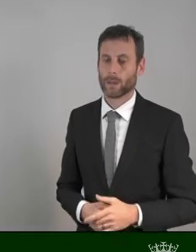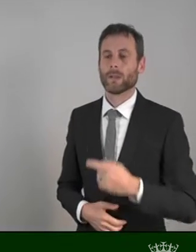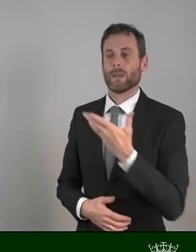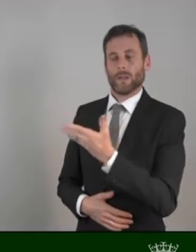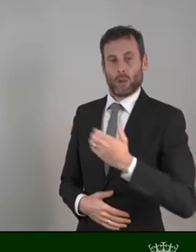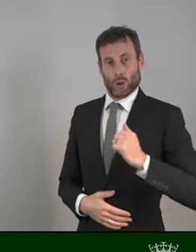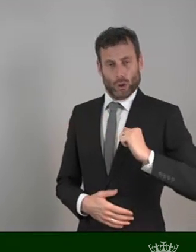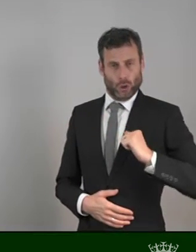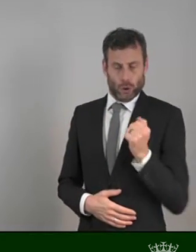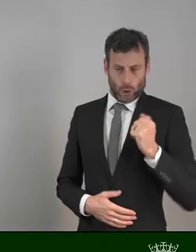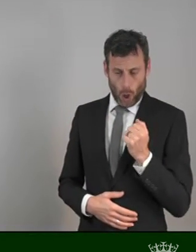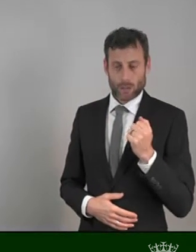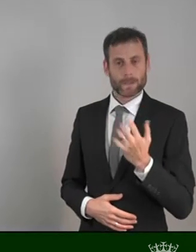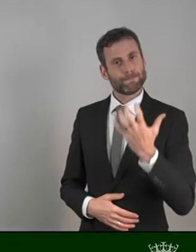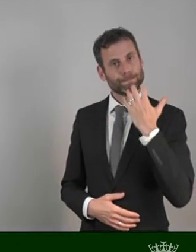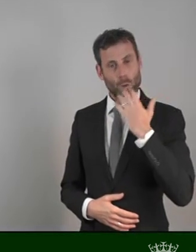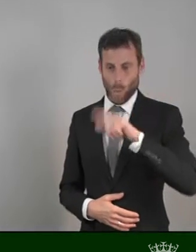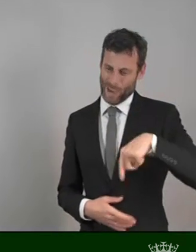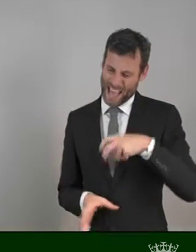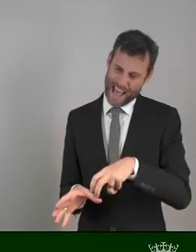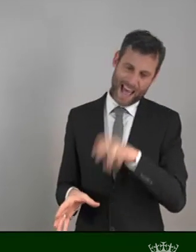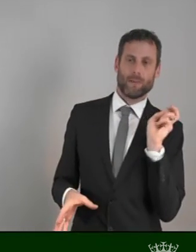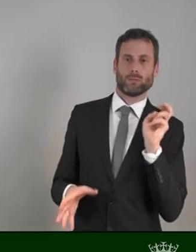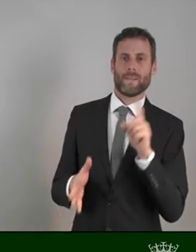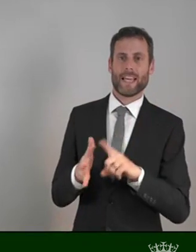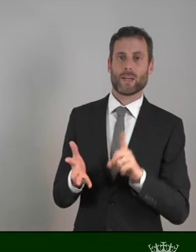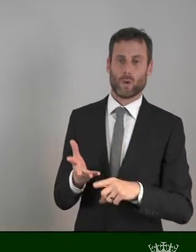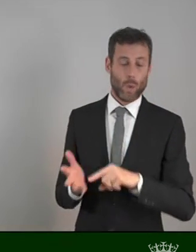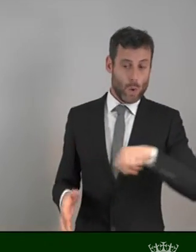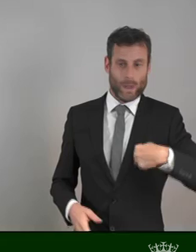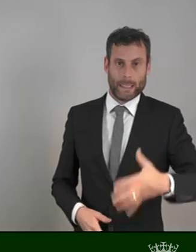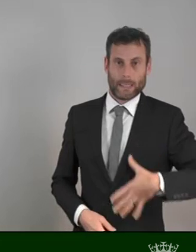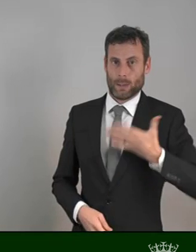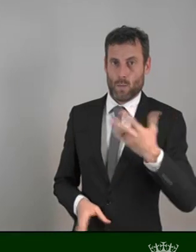Scotland is being dragged out of the European Union against our will.